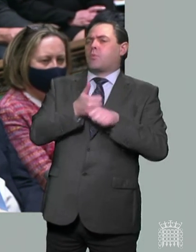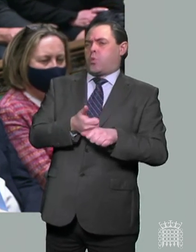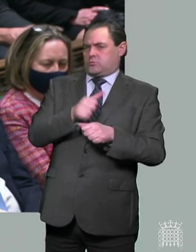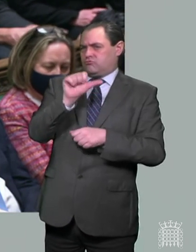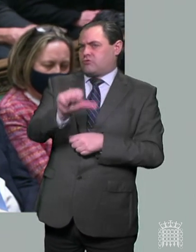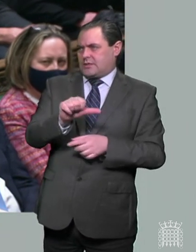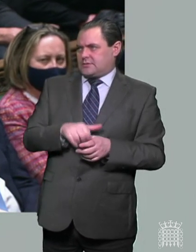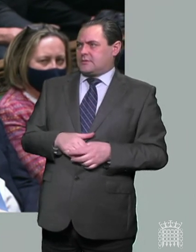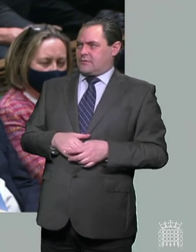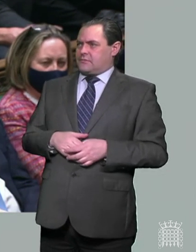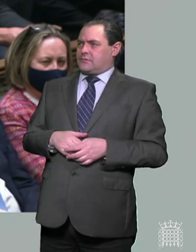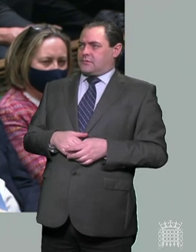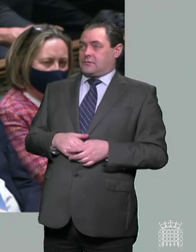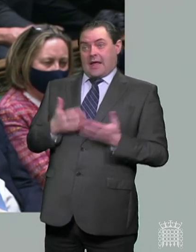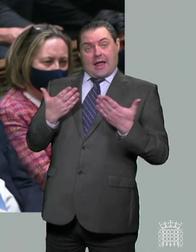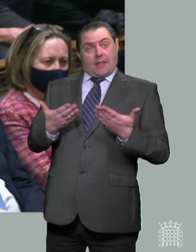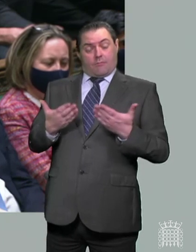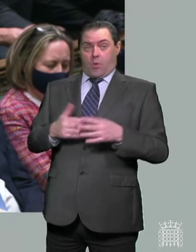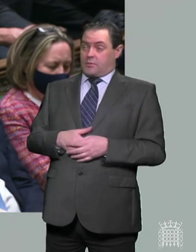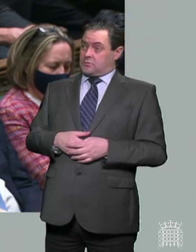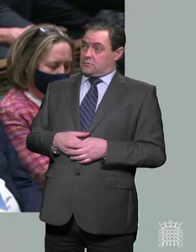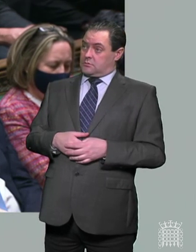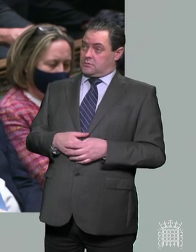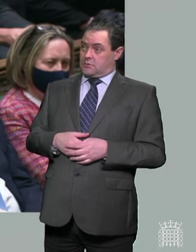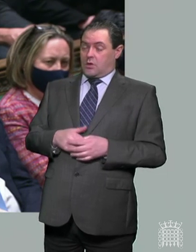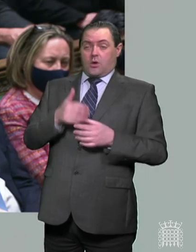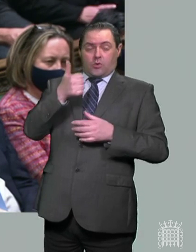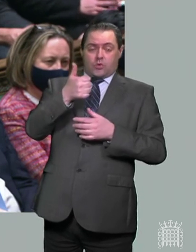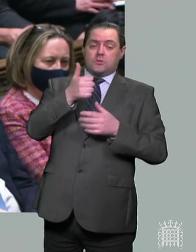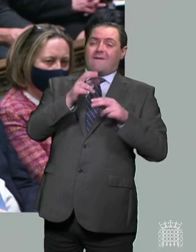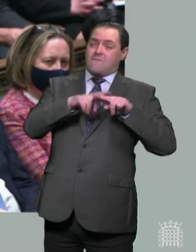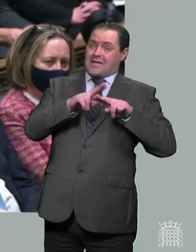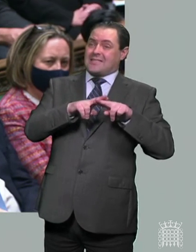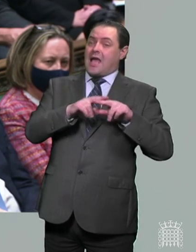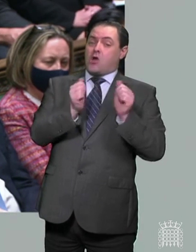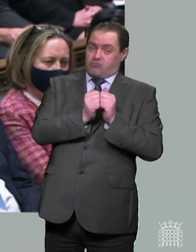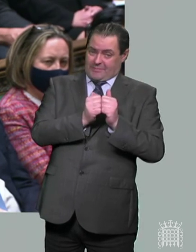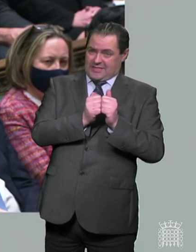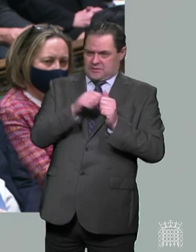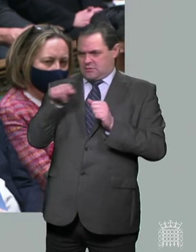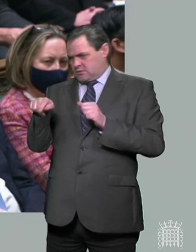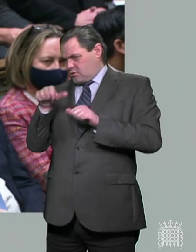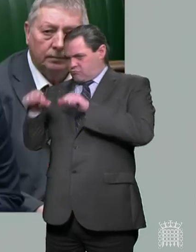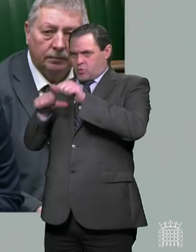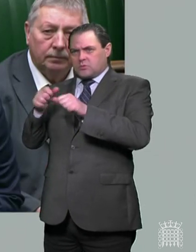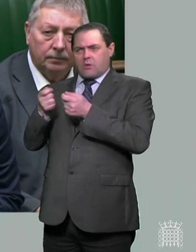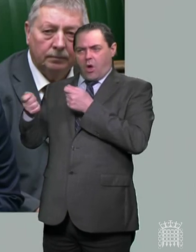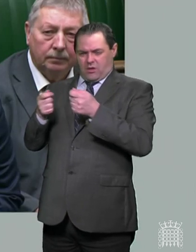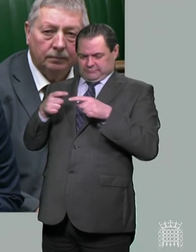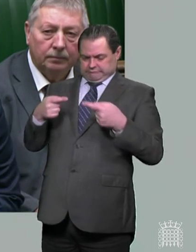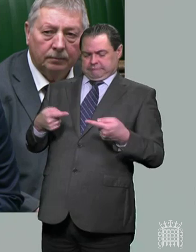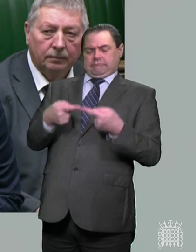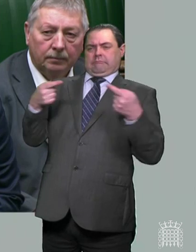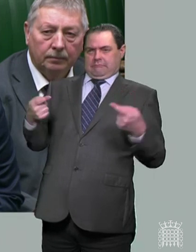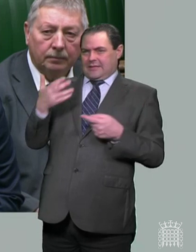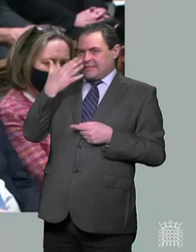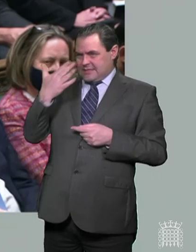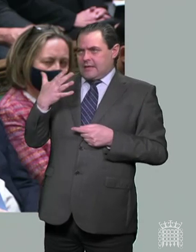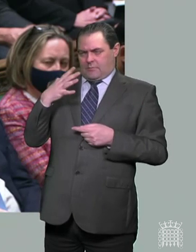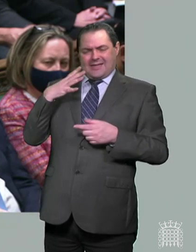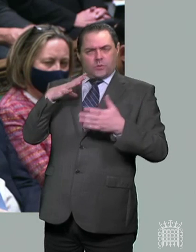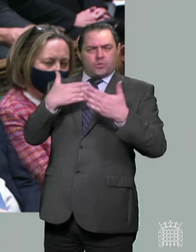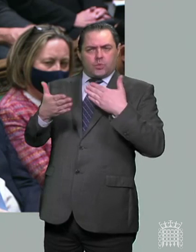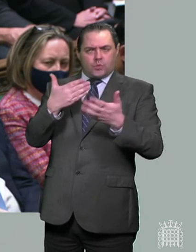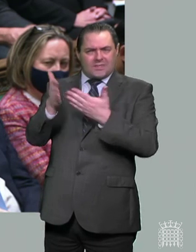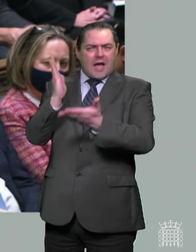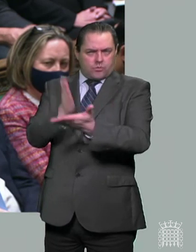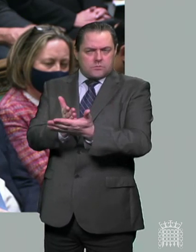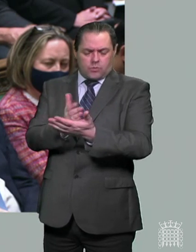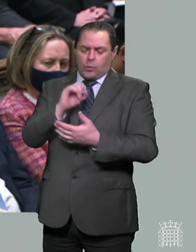At the moment, there is no doubt that the balance of the Good Friday agreement is being upset by the way that the protocol is being operated, and we need to fix that.